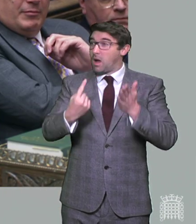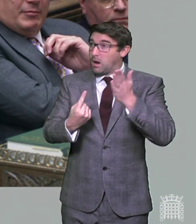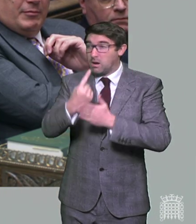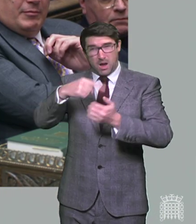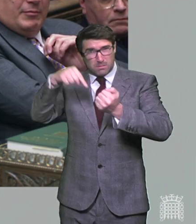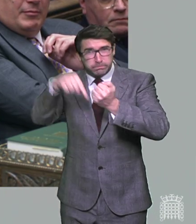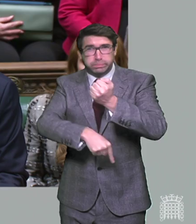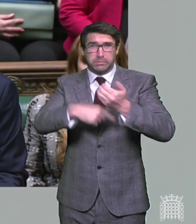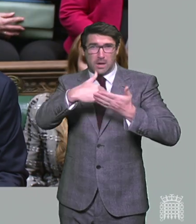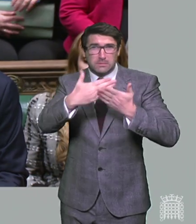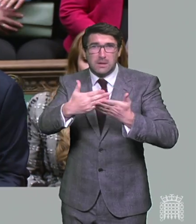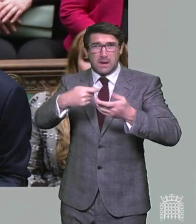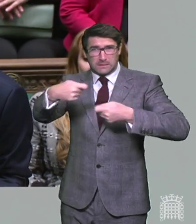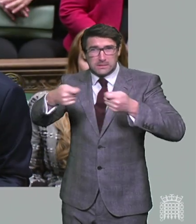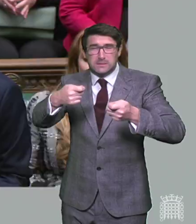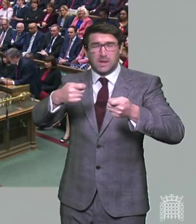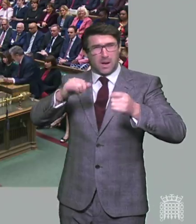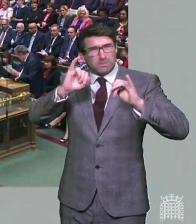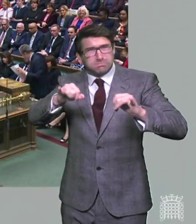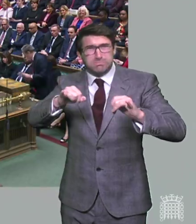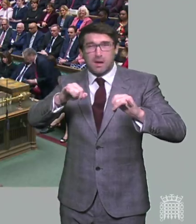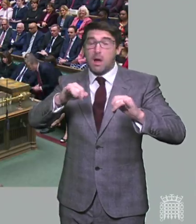Does the Prime Minister agree with him?